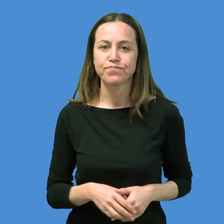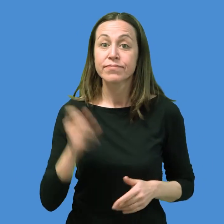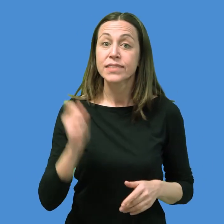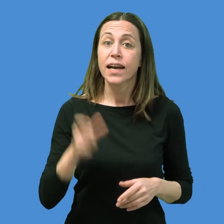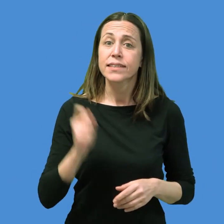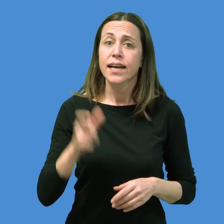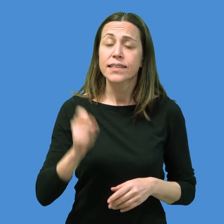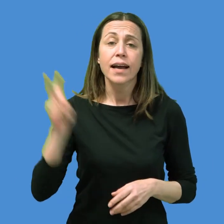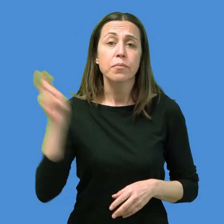frecuente